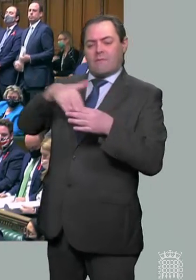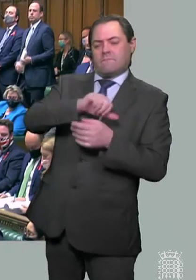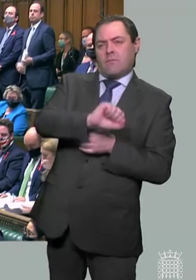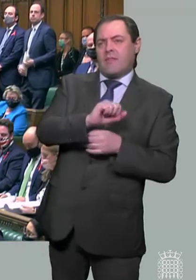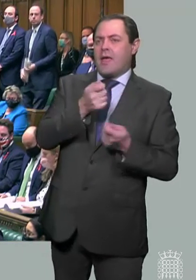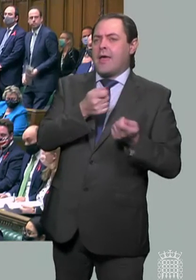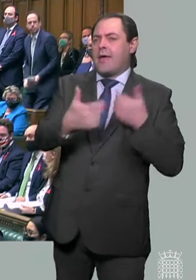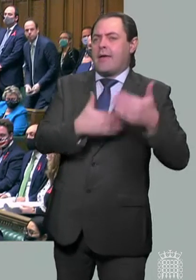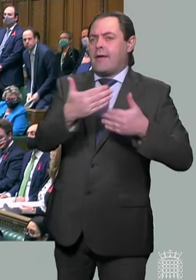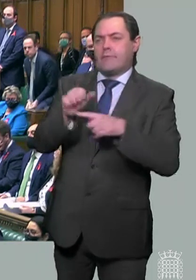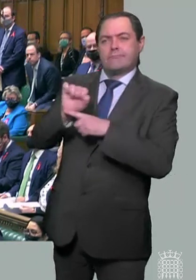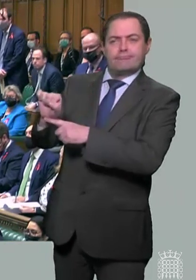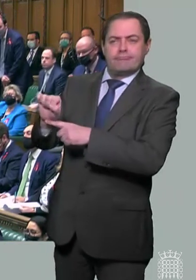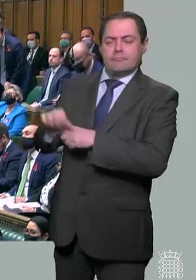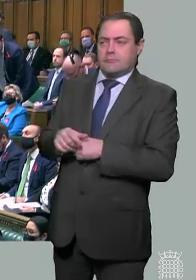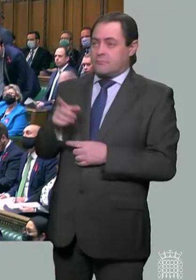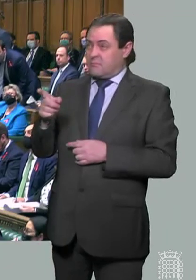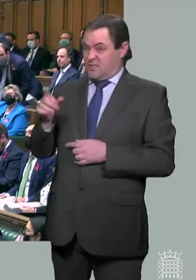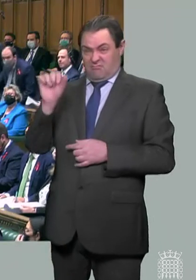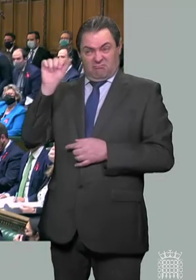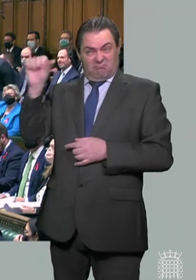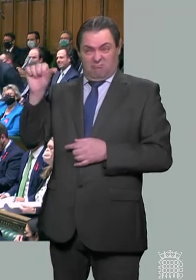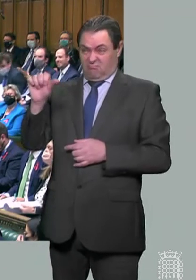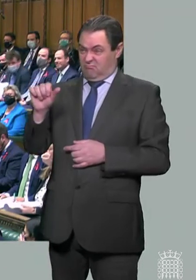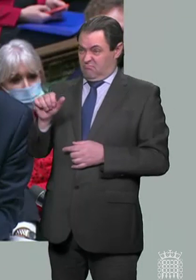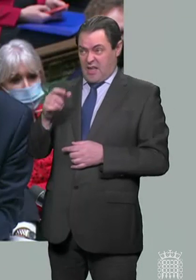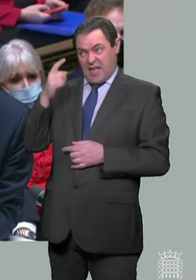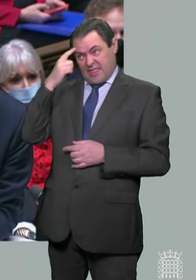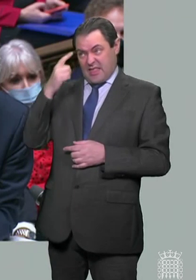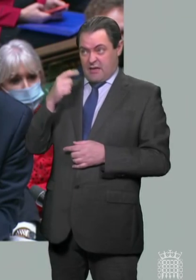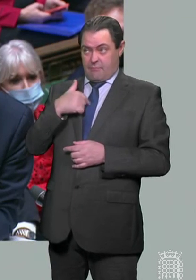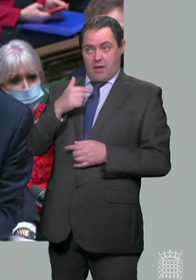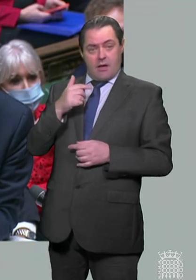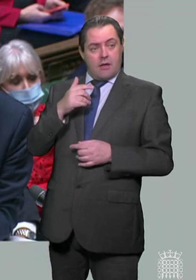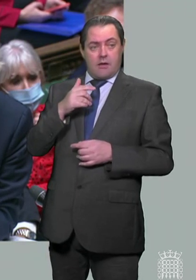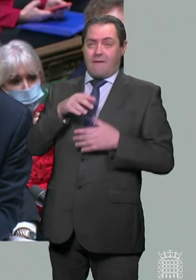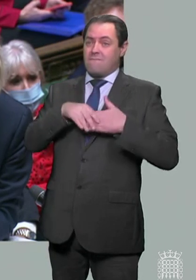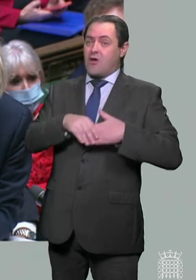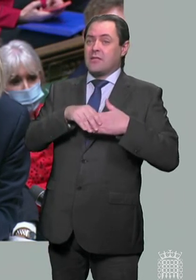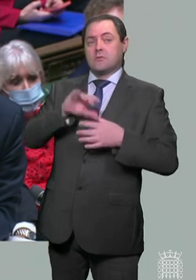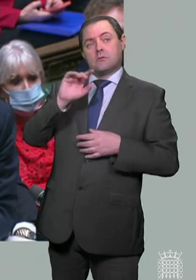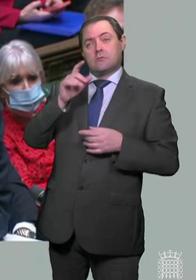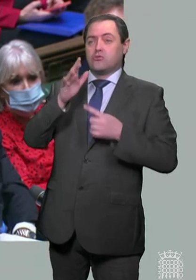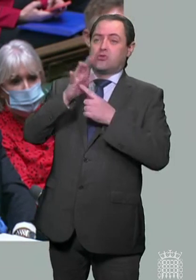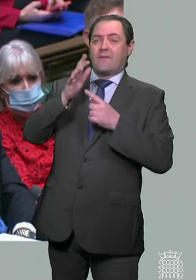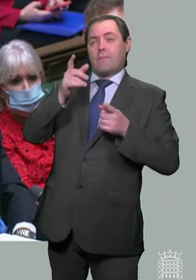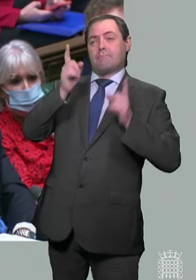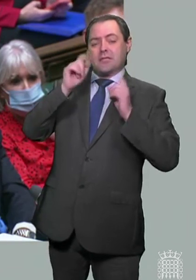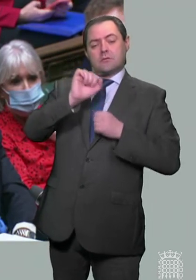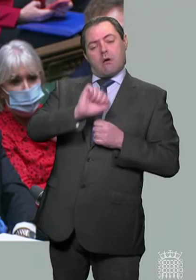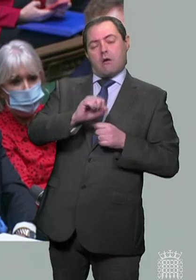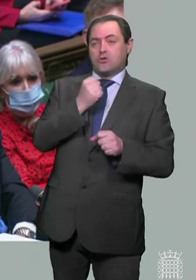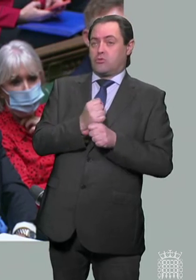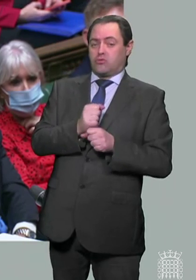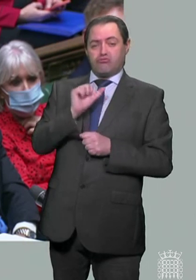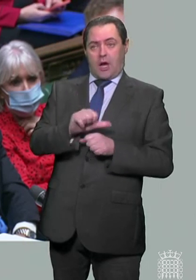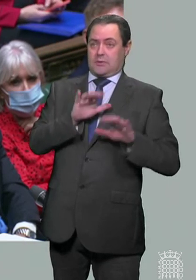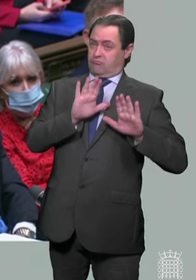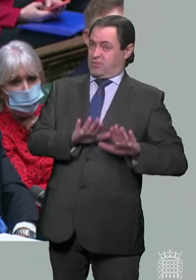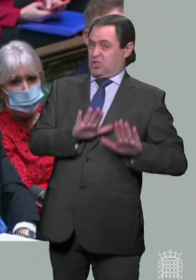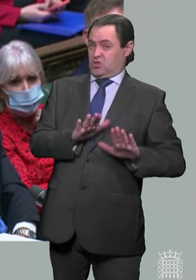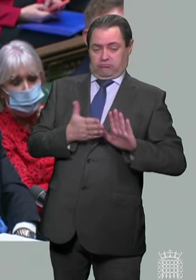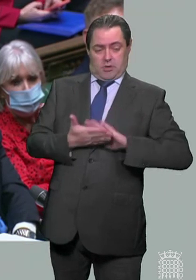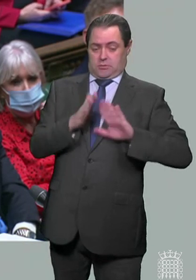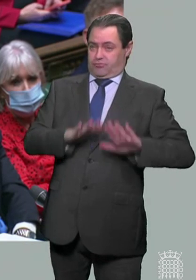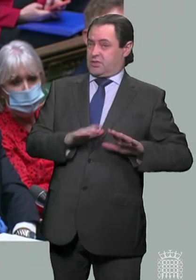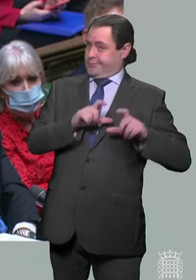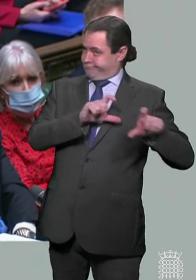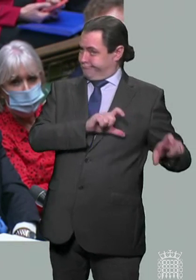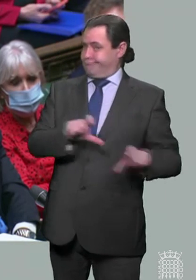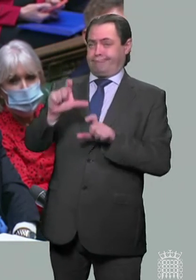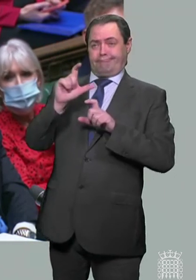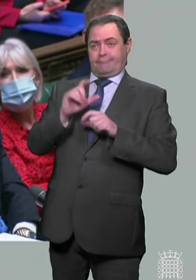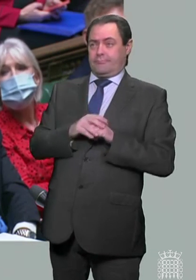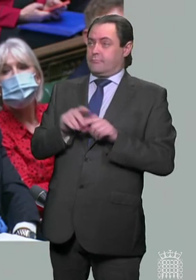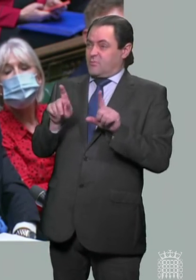Frankly, I cannot really improve on the verdict of my friend Fabian Picardo, the Chief Minister of Gibraltar: Gibraltar is British, British, British and will remain so.